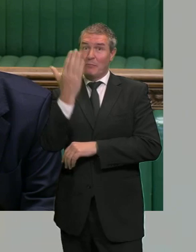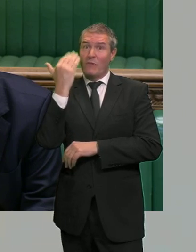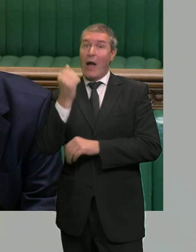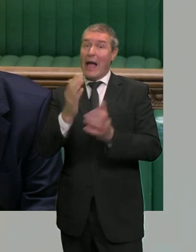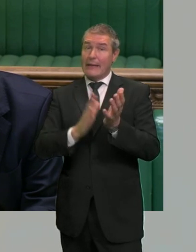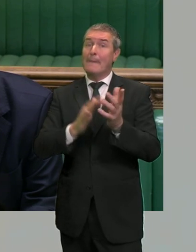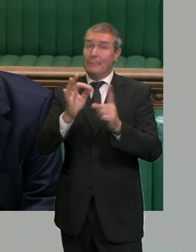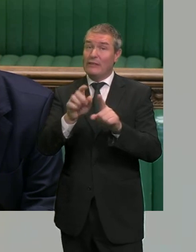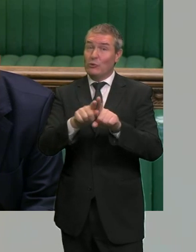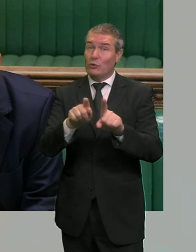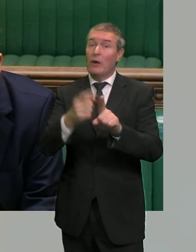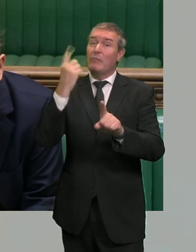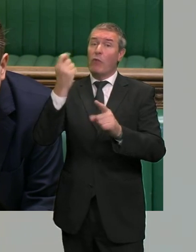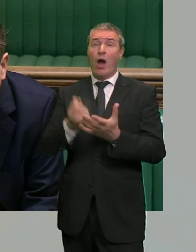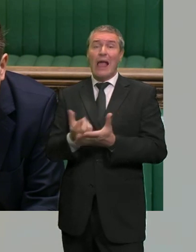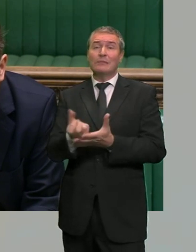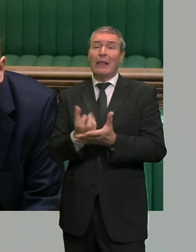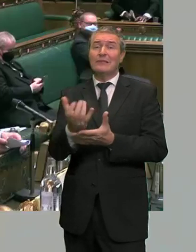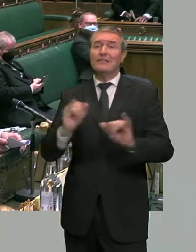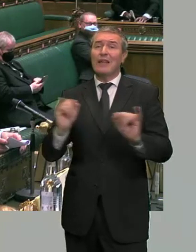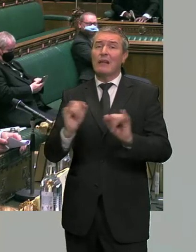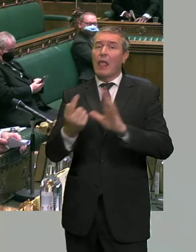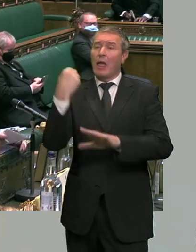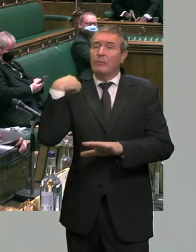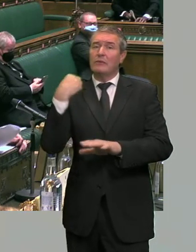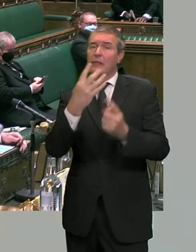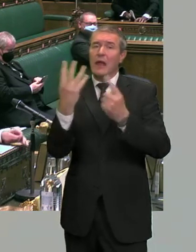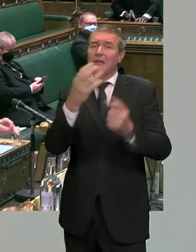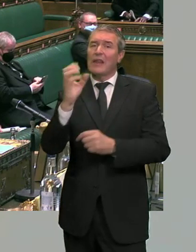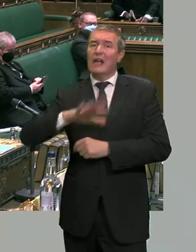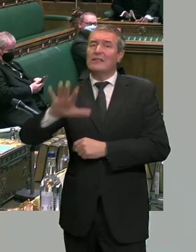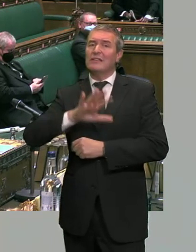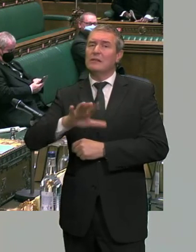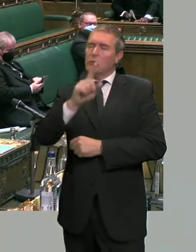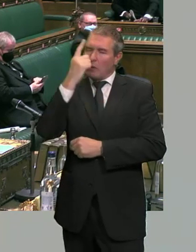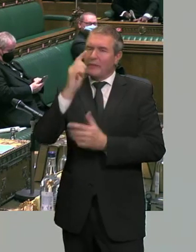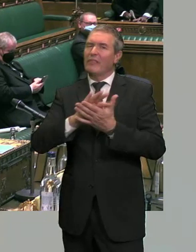I remind the Prime Minister that I not only prosecuted shoplifters; I prosecuted MPs over the MPs’ expenses scandal, so I stand on my record.